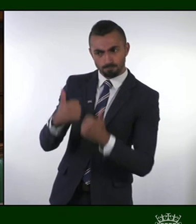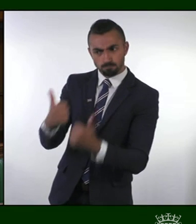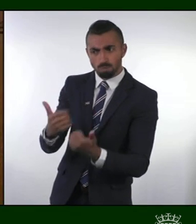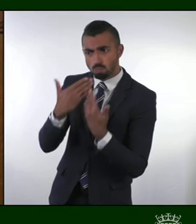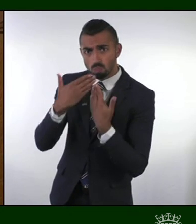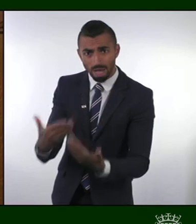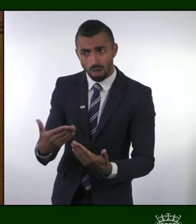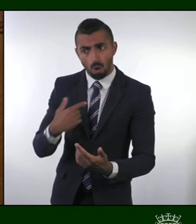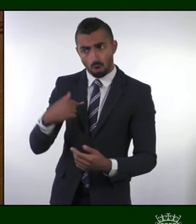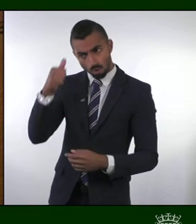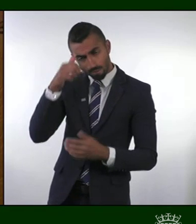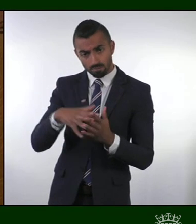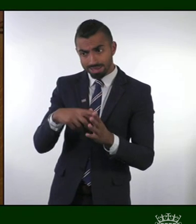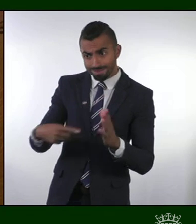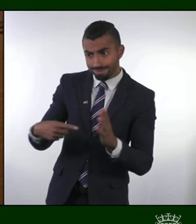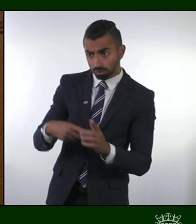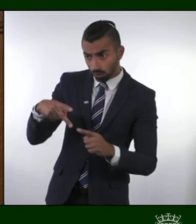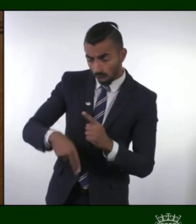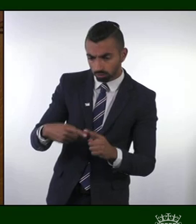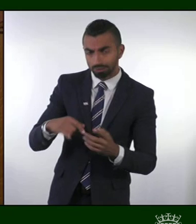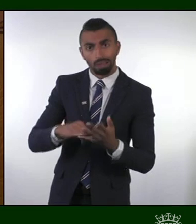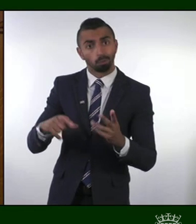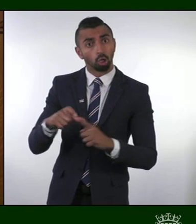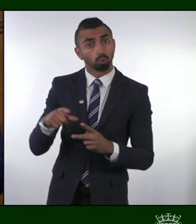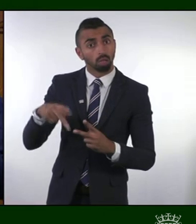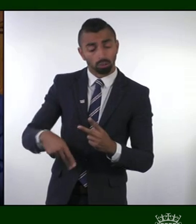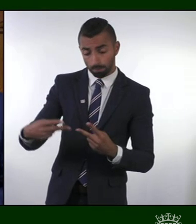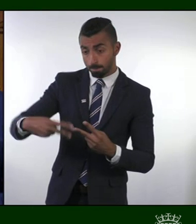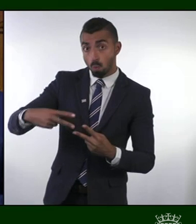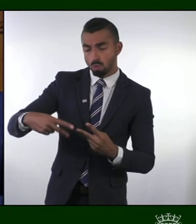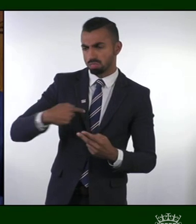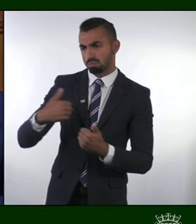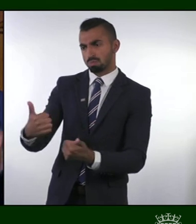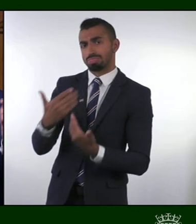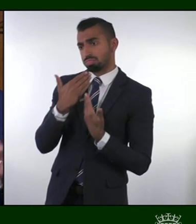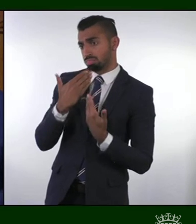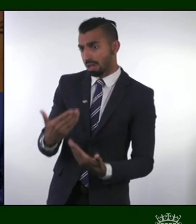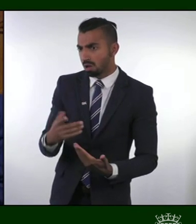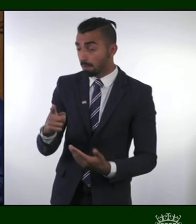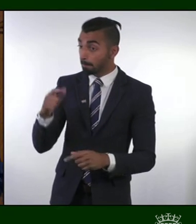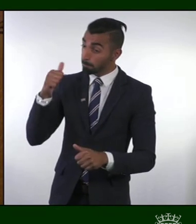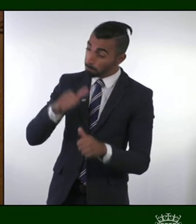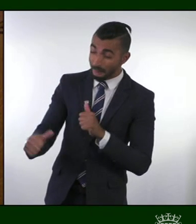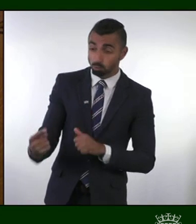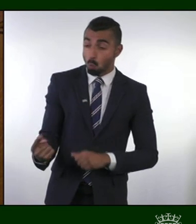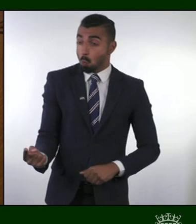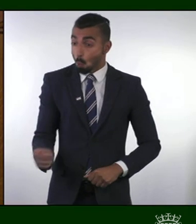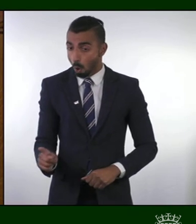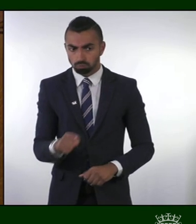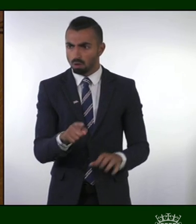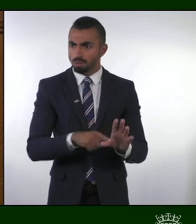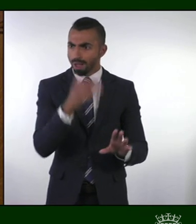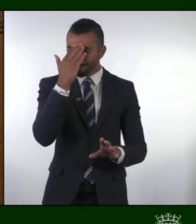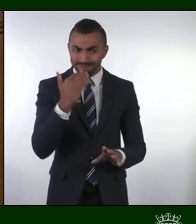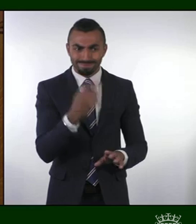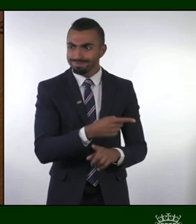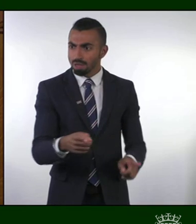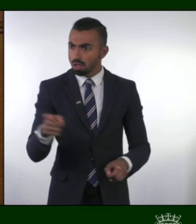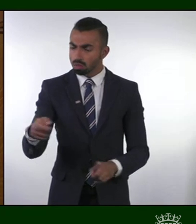I very much welcome the cuts in VAT and in stamp duty, but most welcome of all is the kick-start scheme, which brings hope to young people in these difficult times.